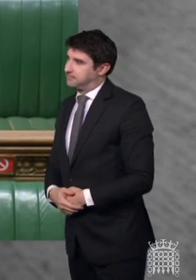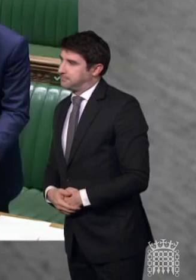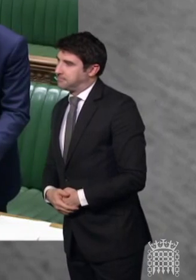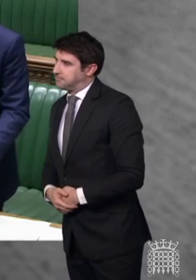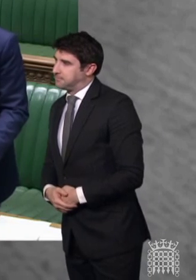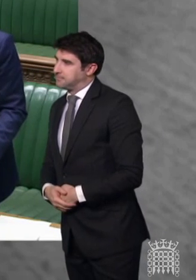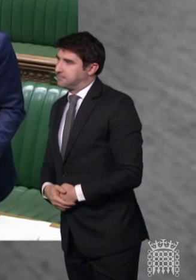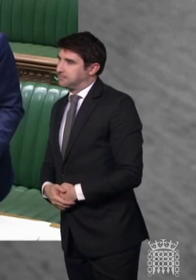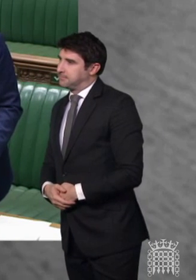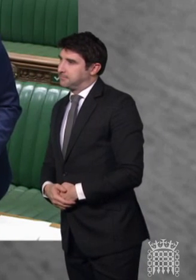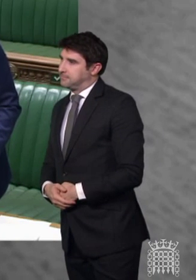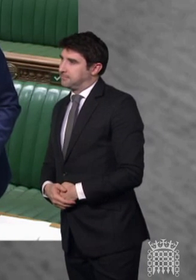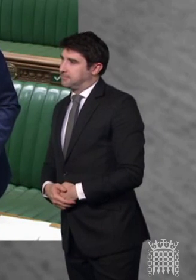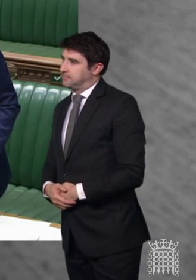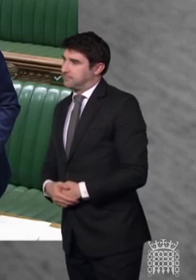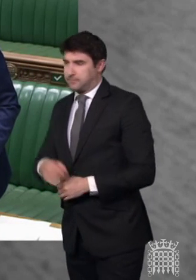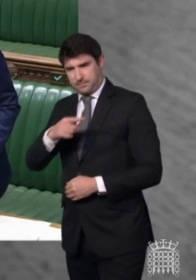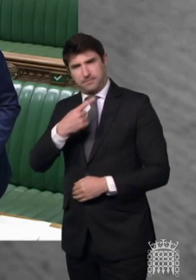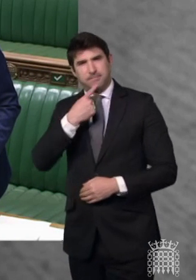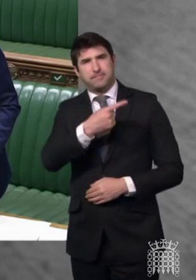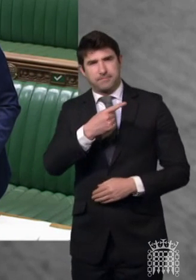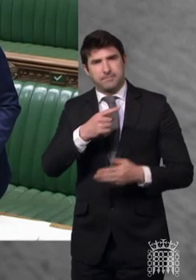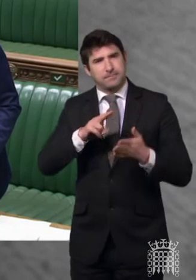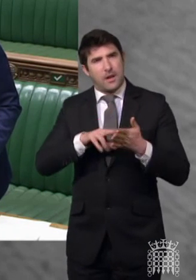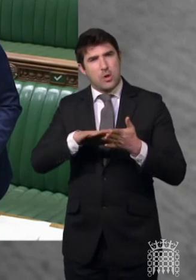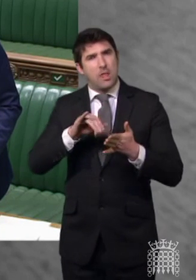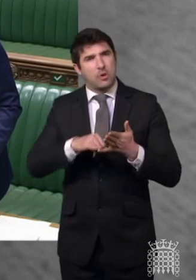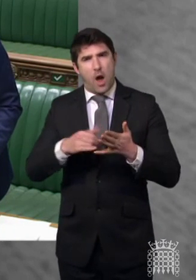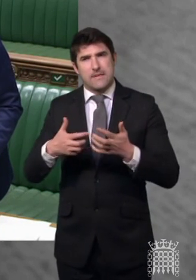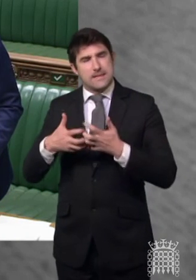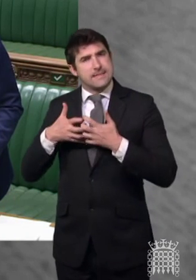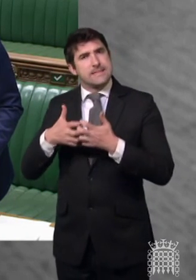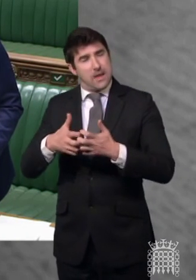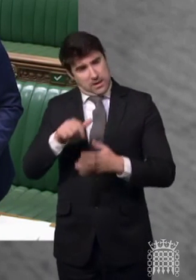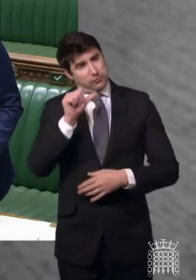The hon. Gentleman talked about the pressures on the NHS, which are significant.